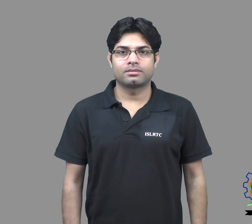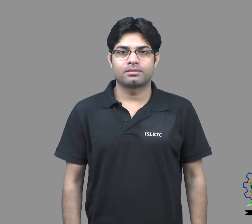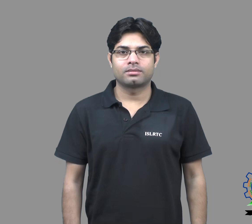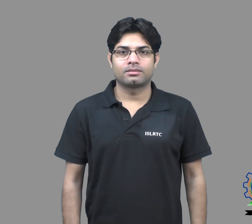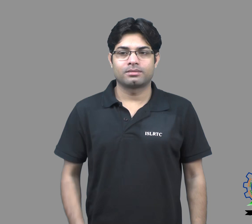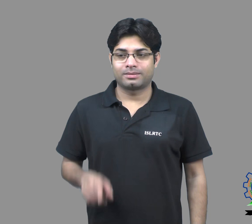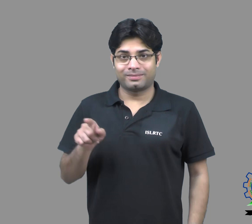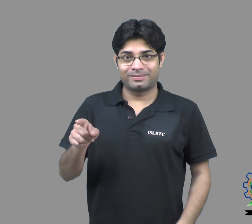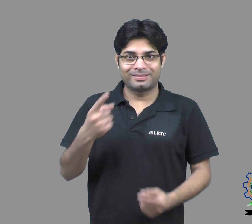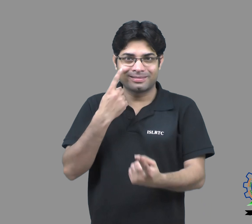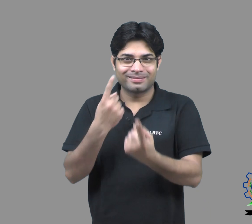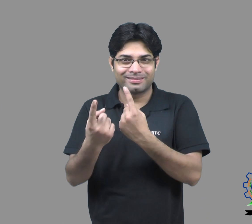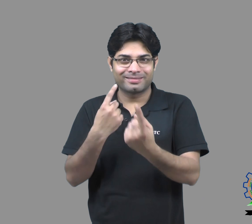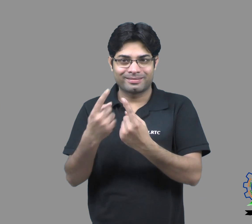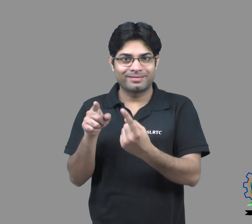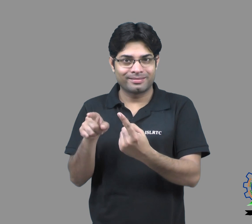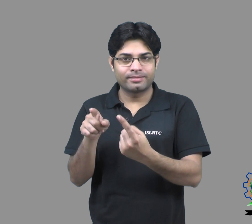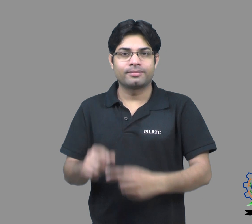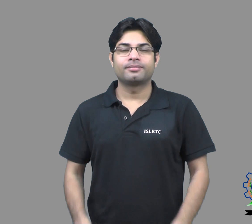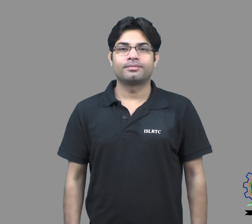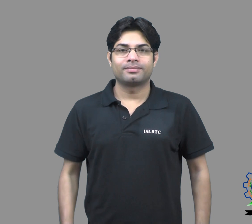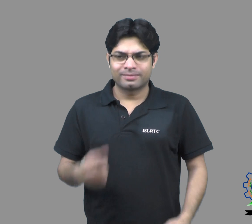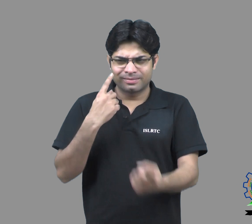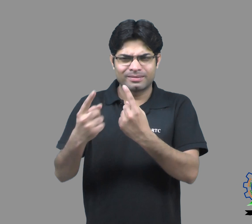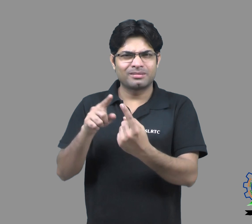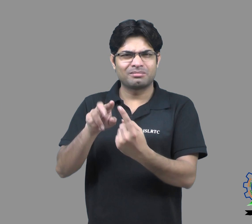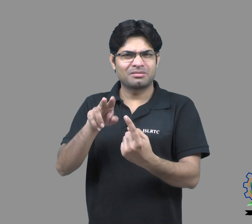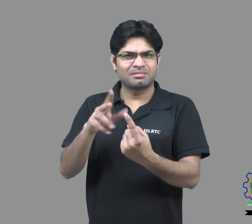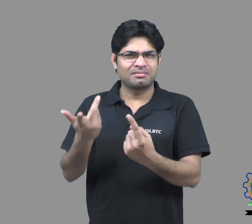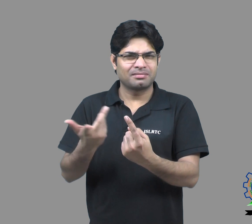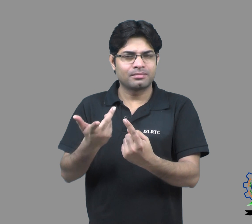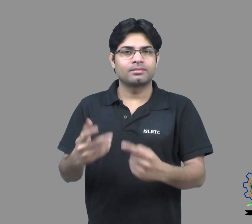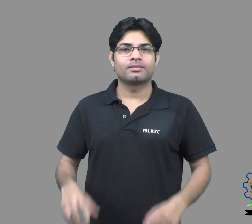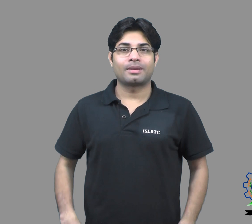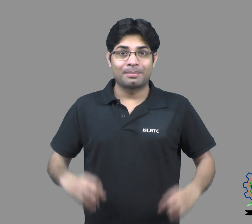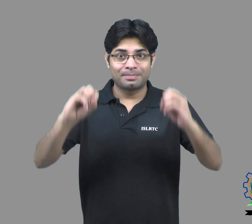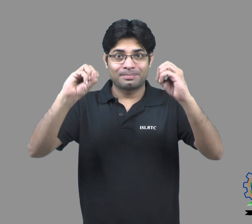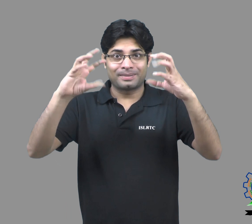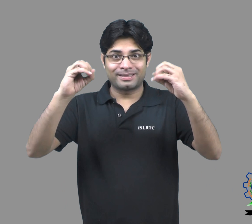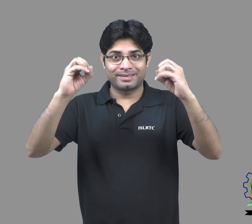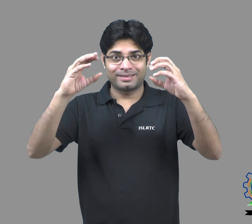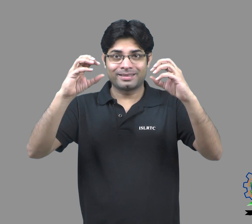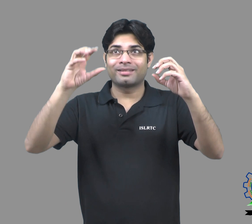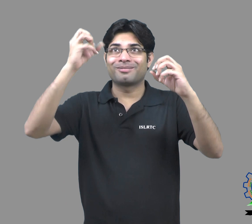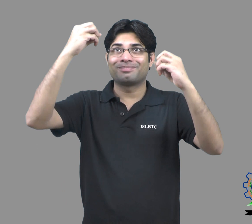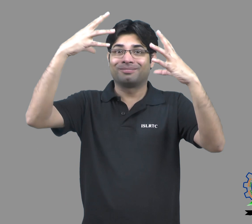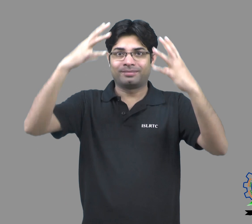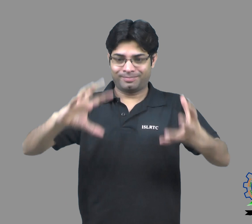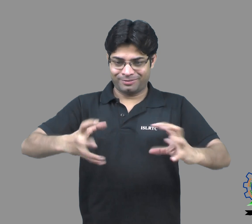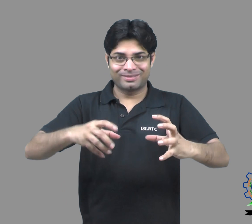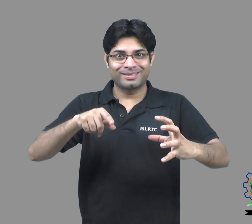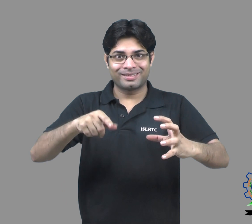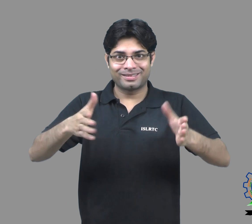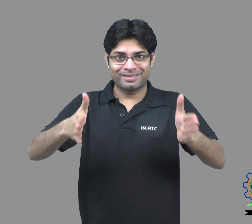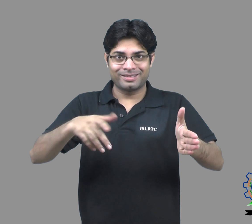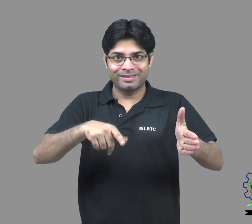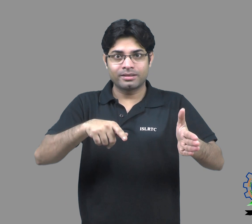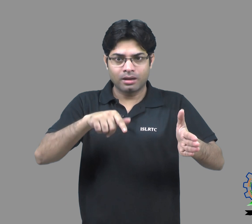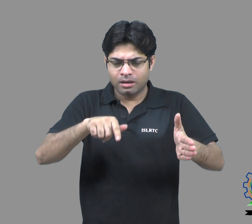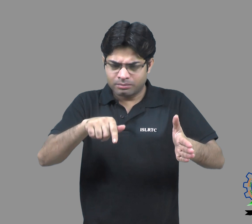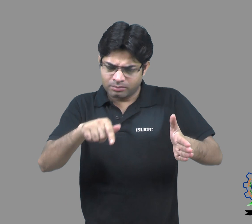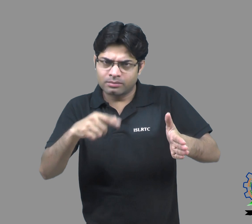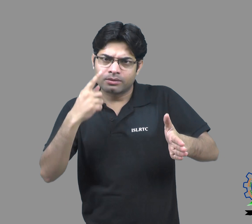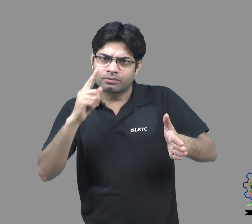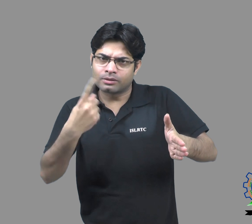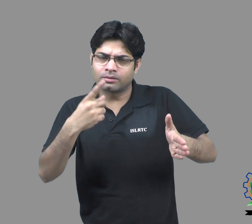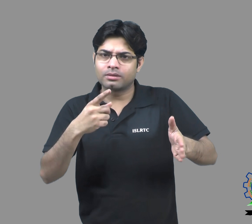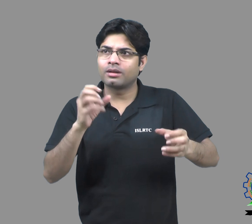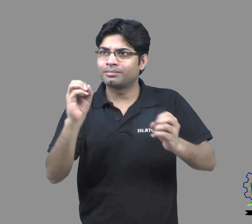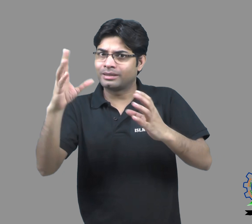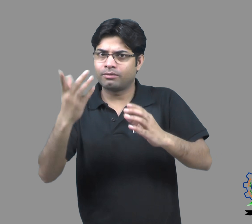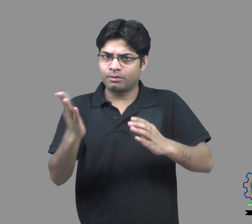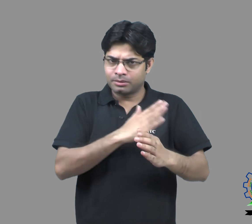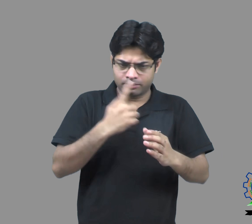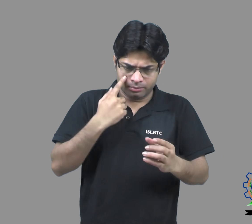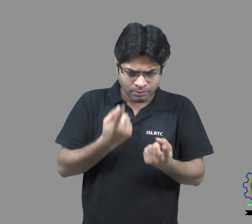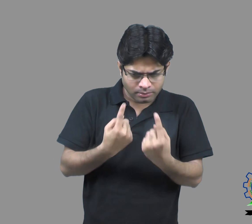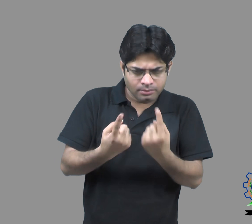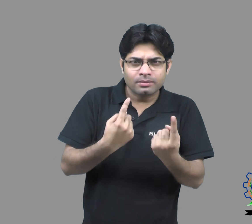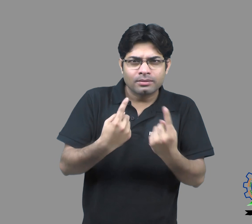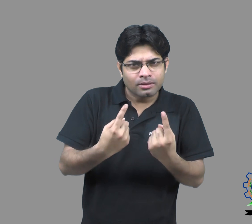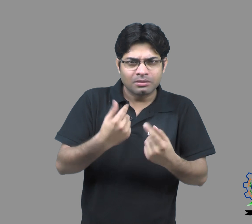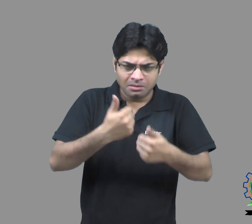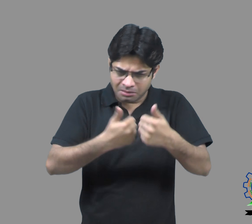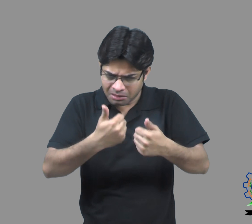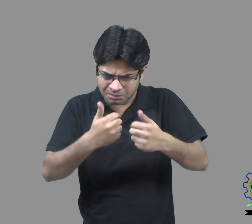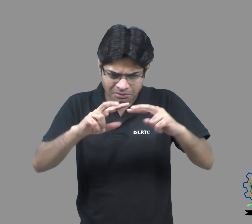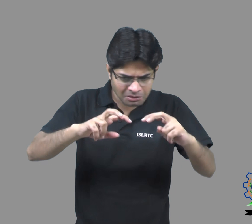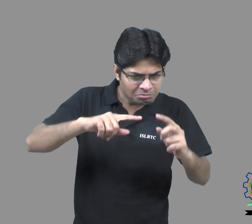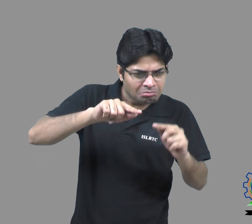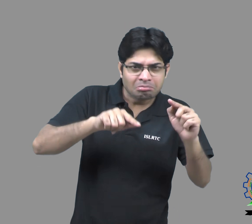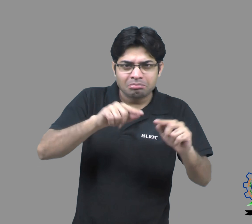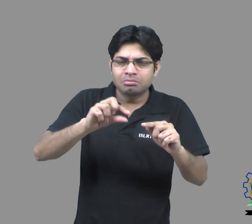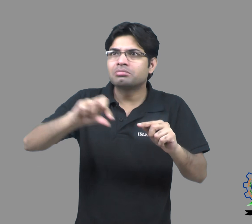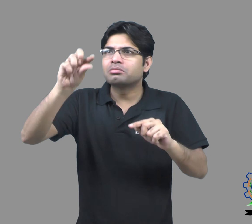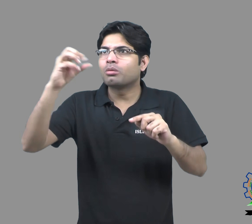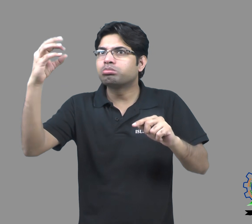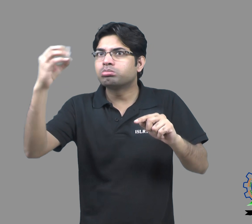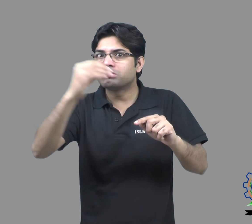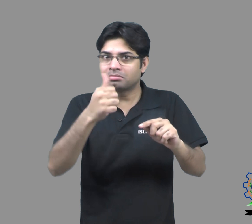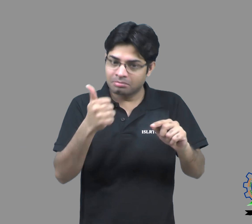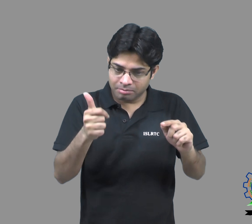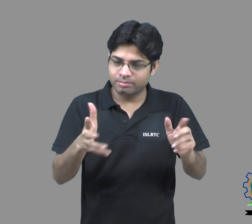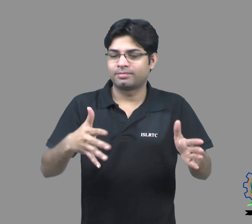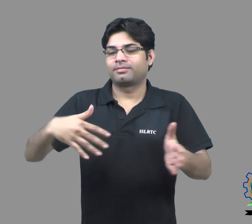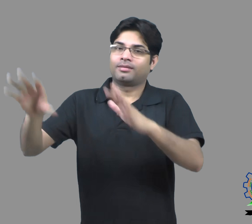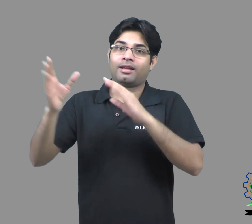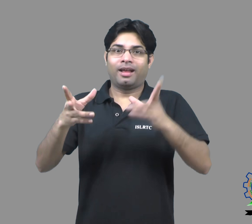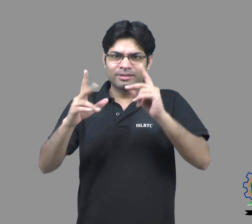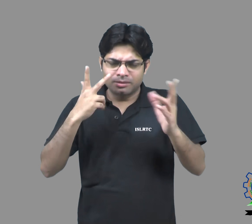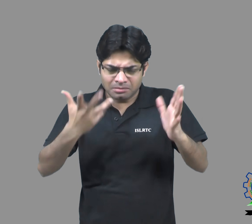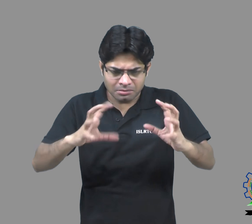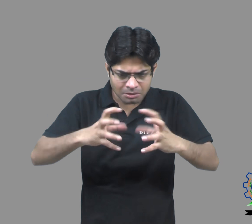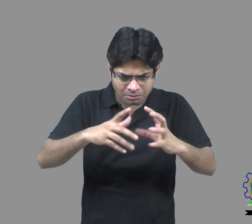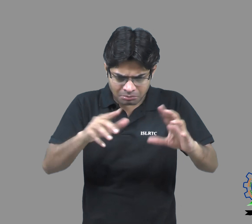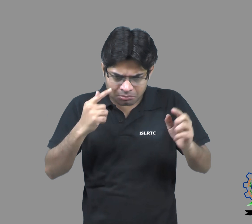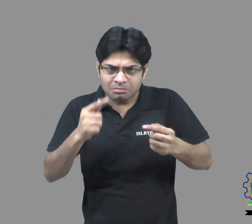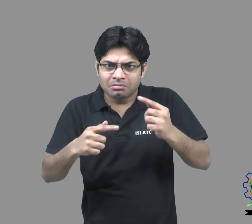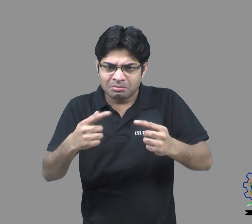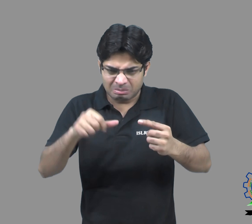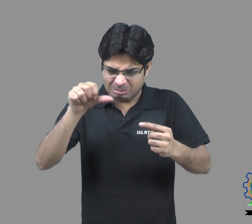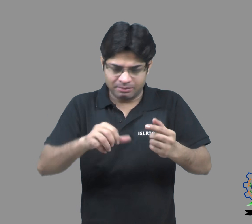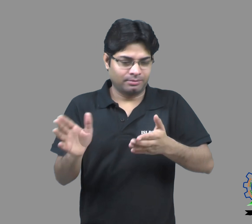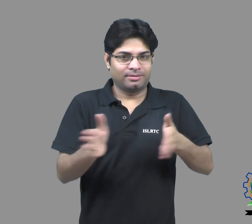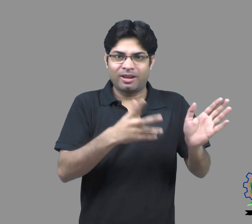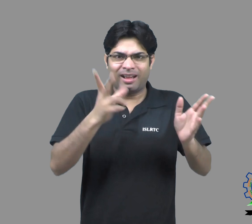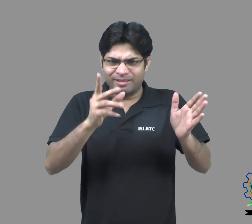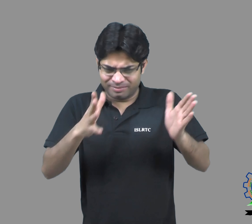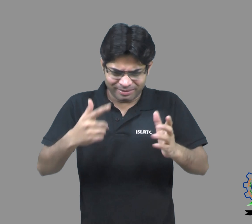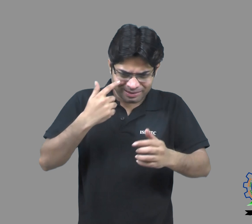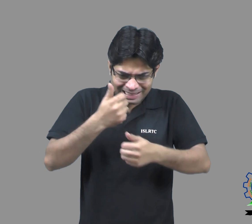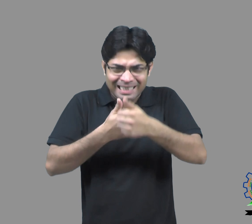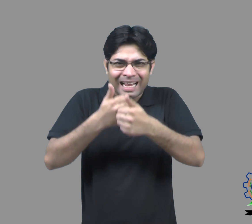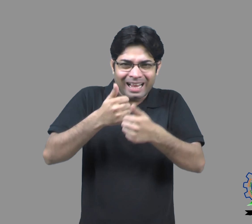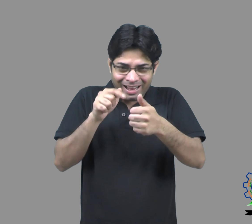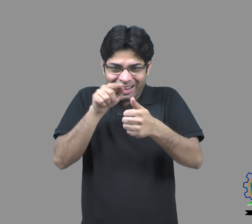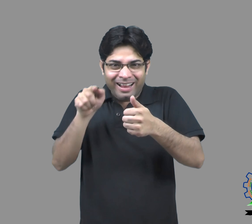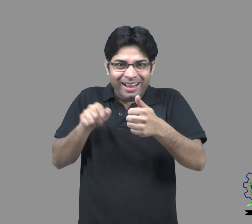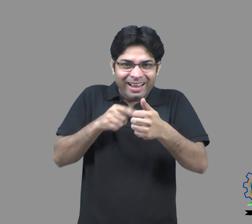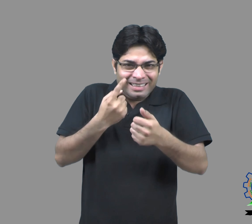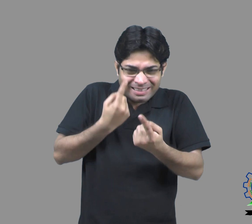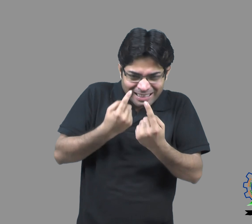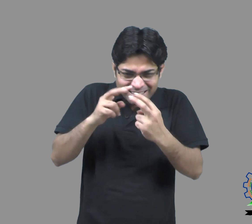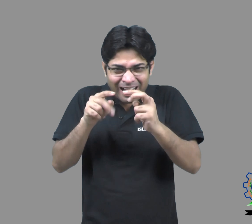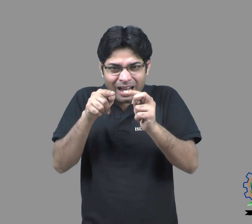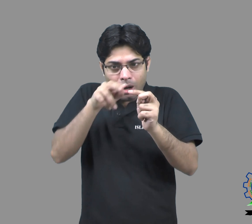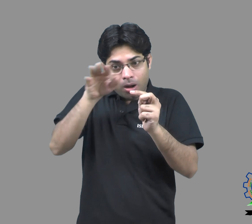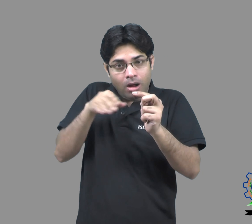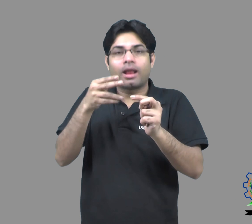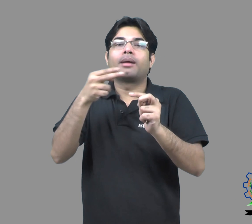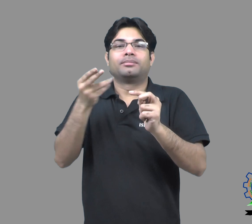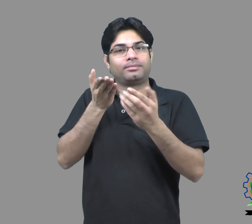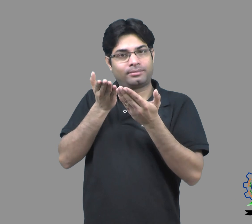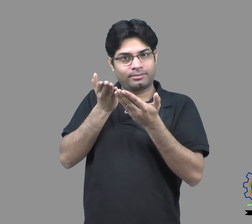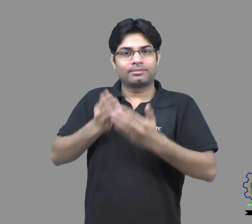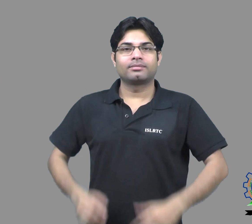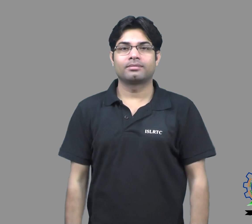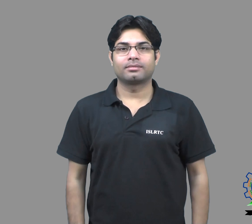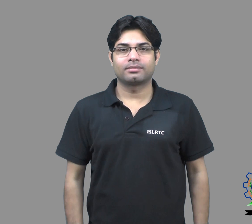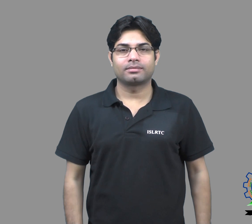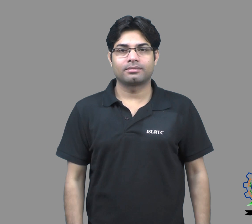Load Rejection Test